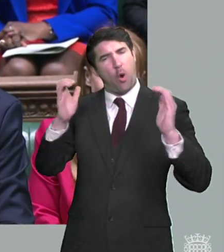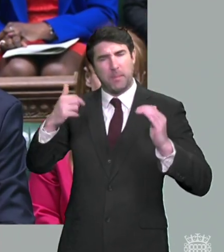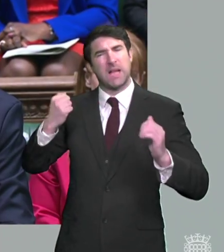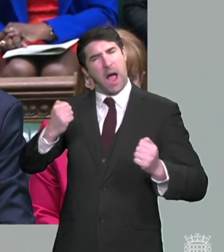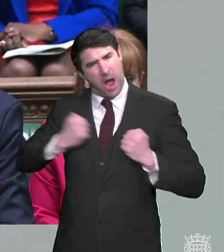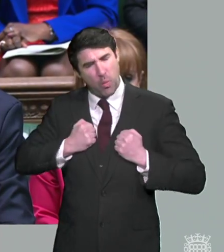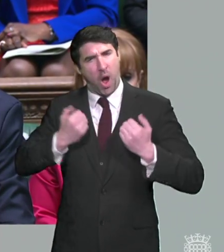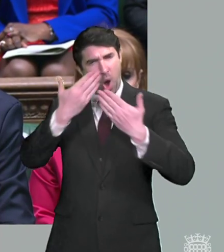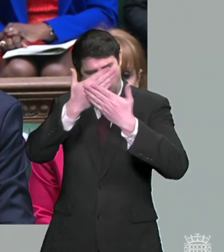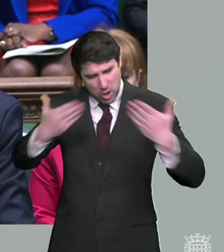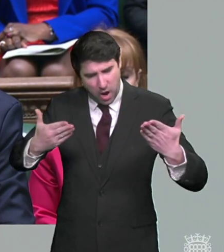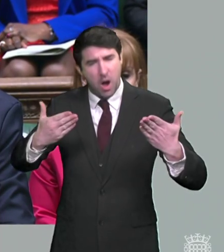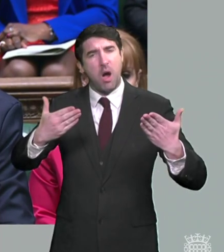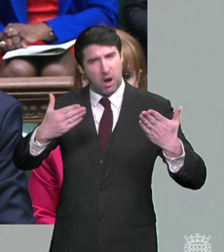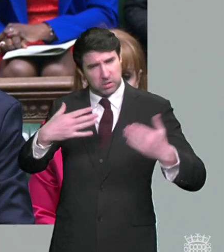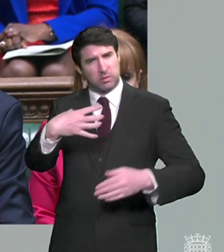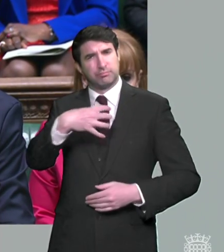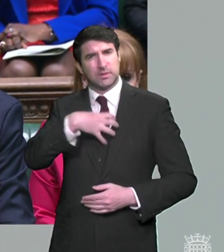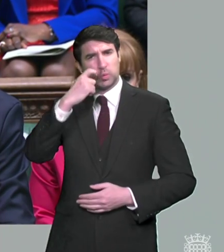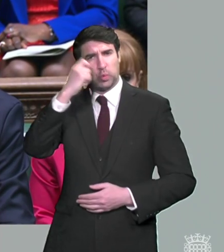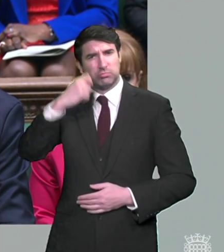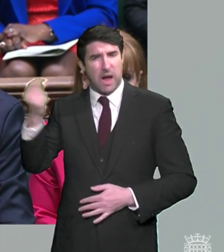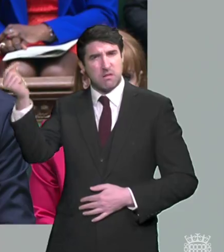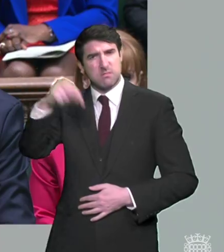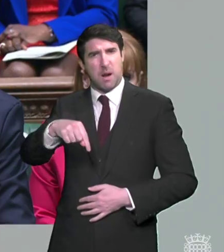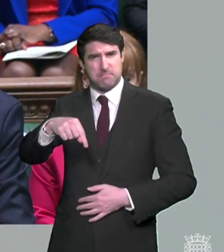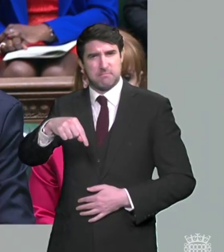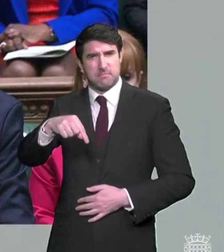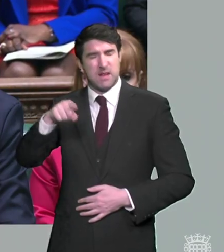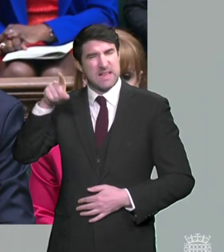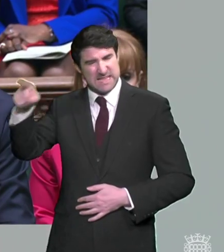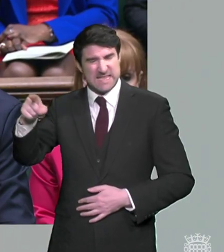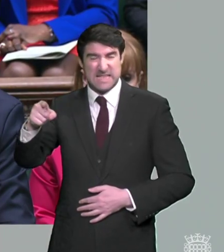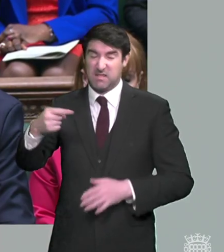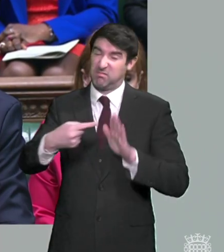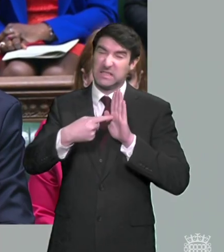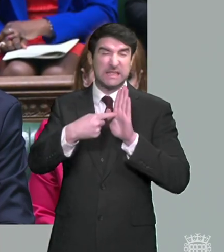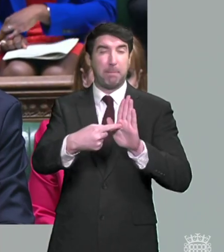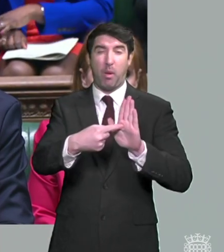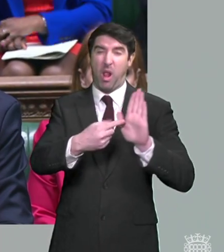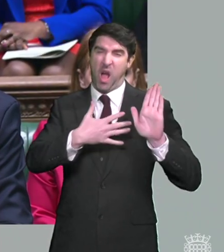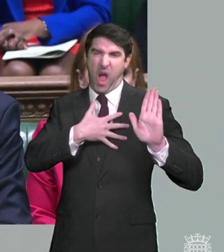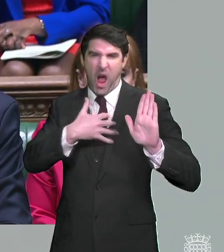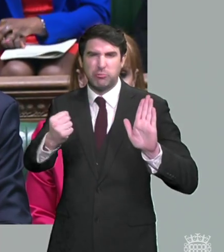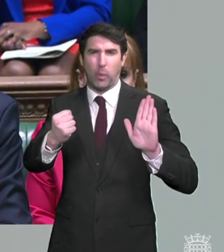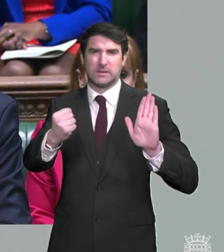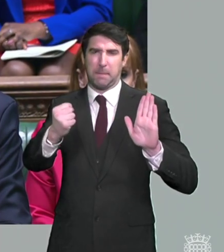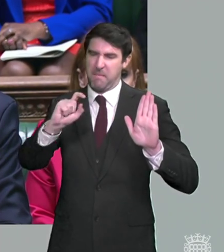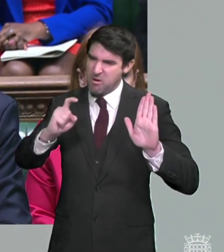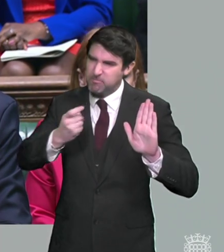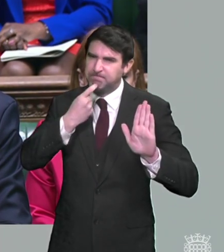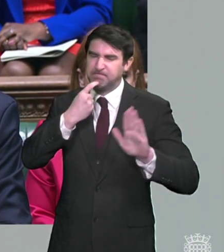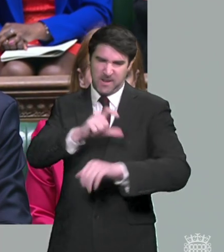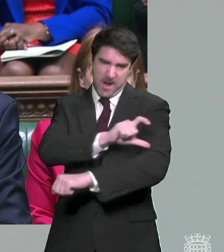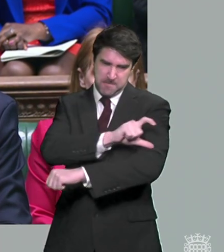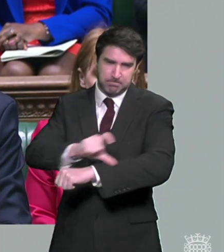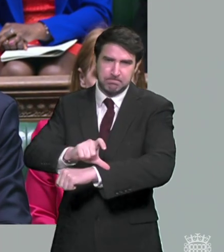From the outset of the war he has symbolised the heroism, the resolve, and the bravery of his people.